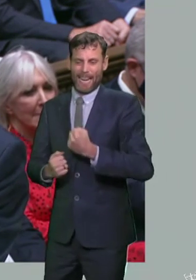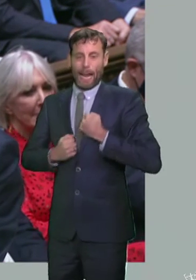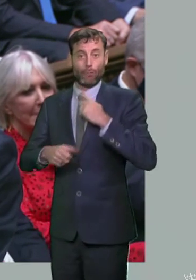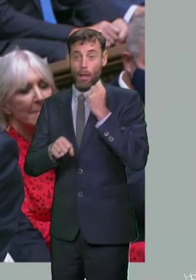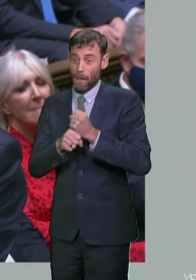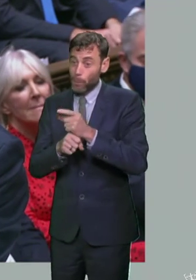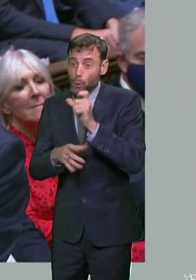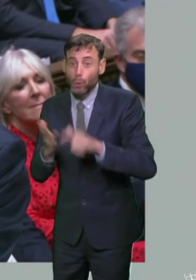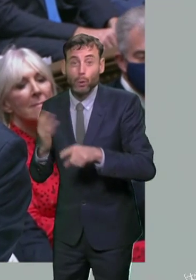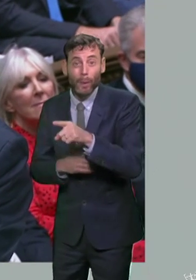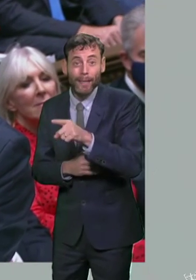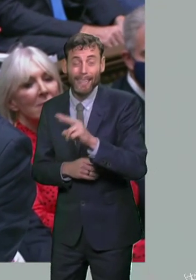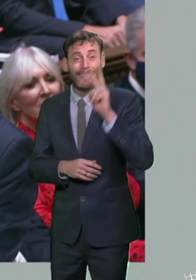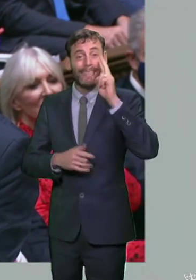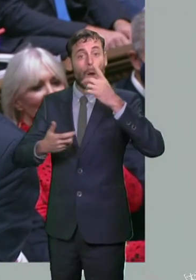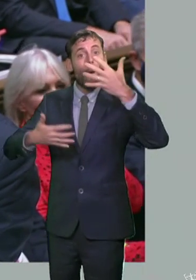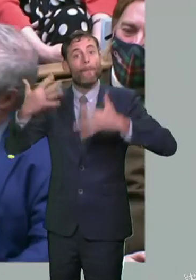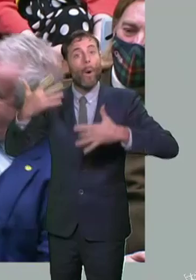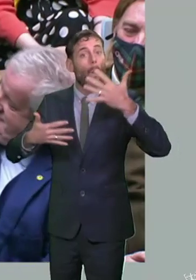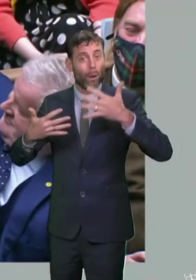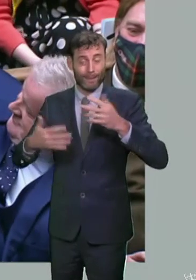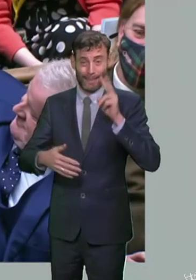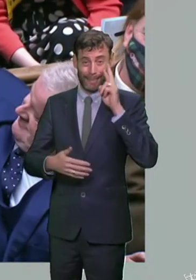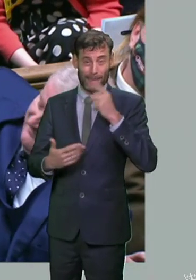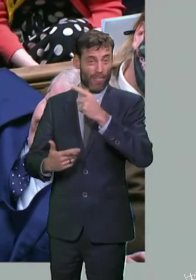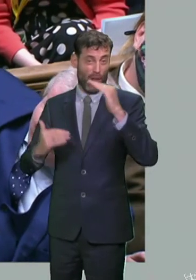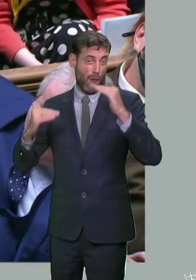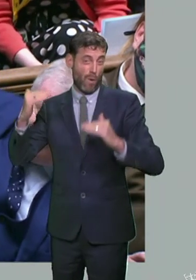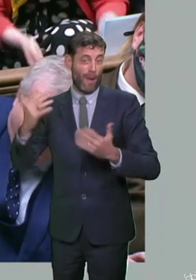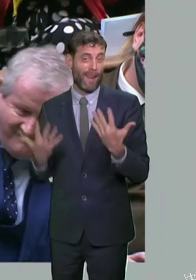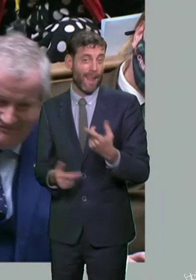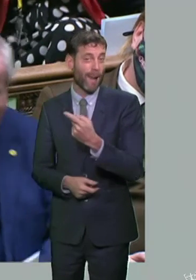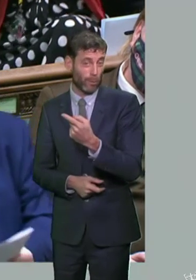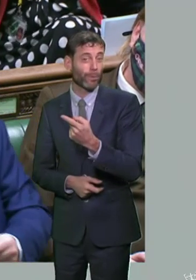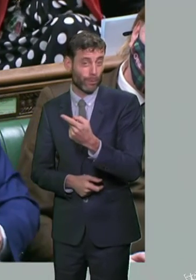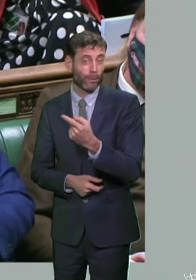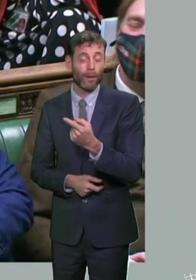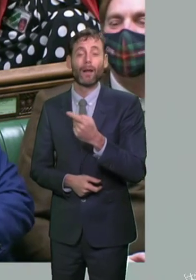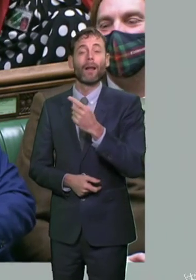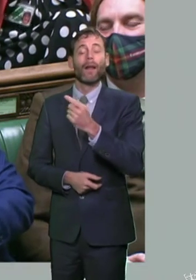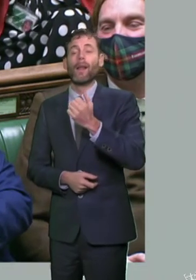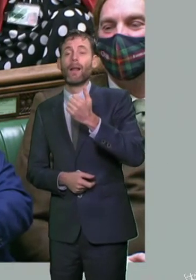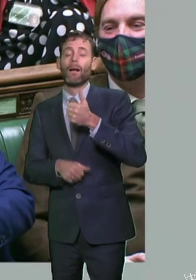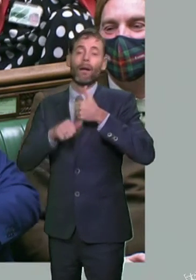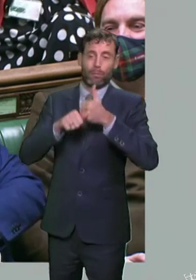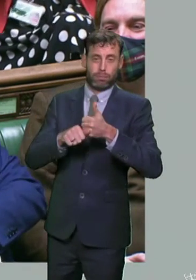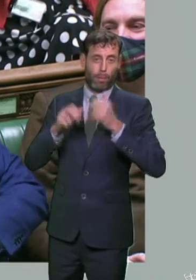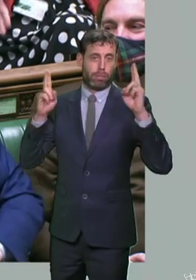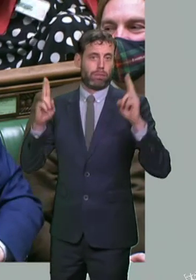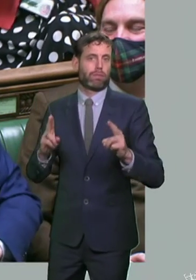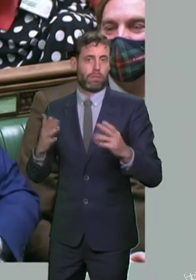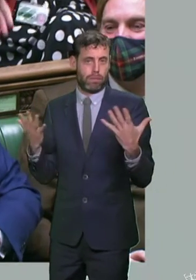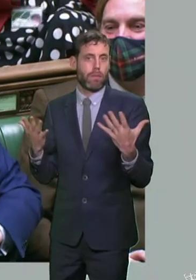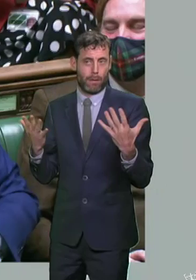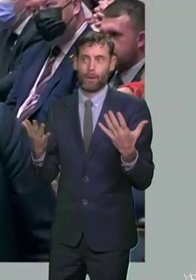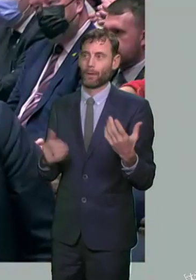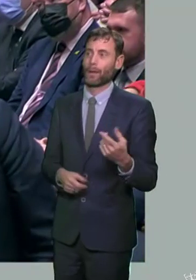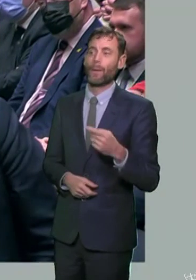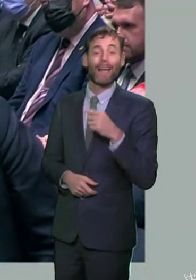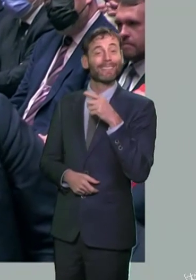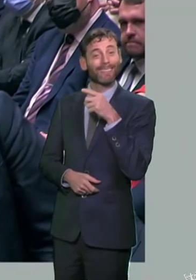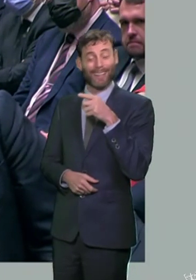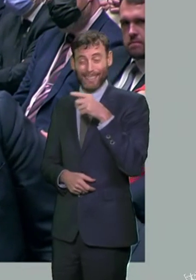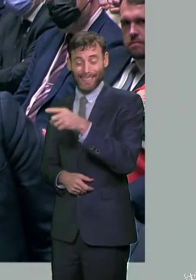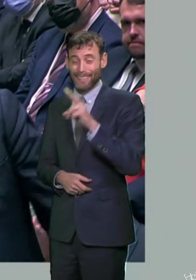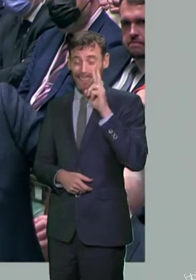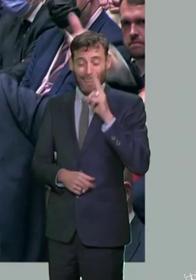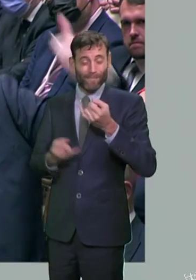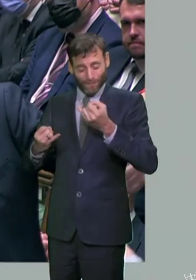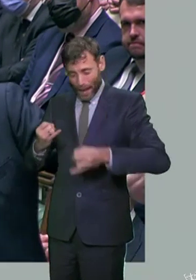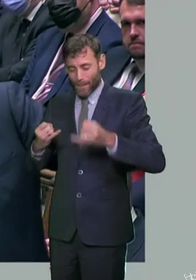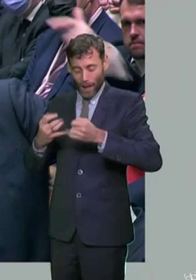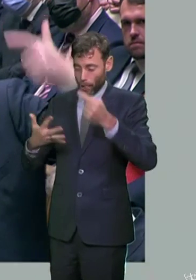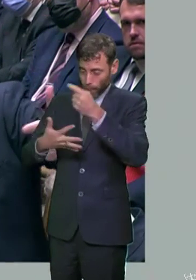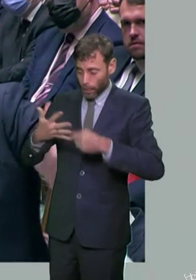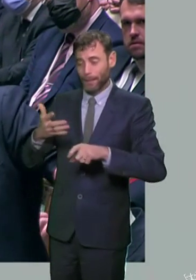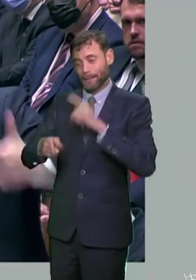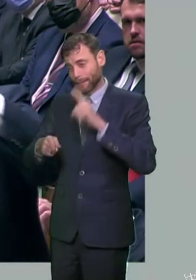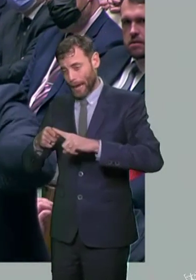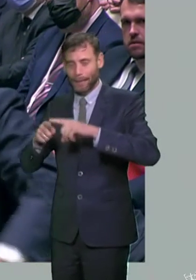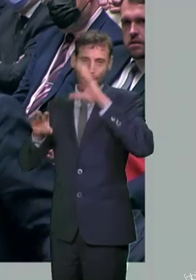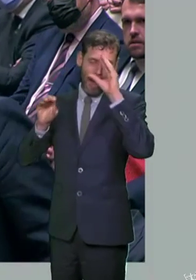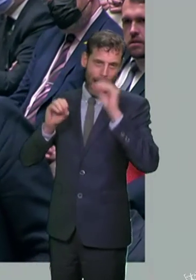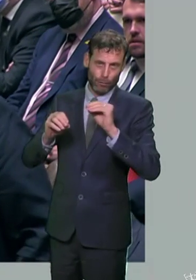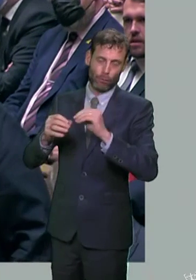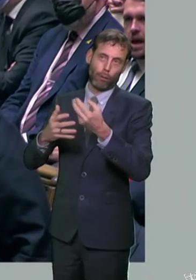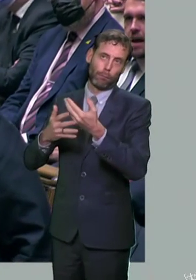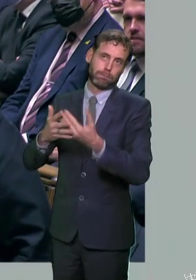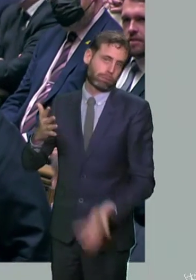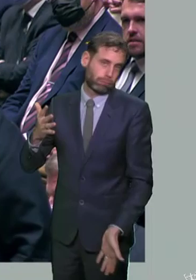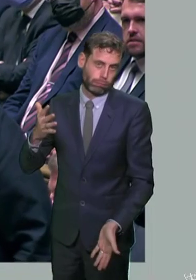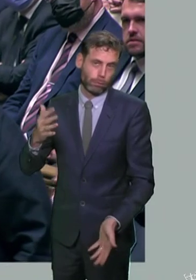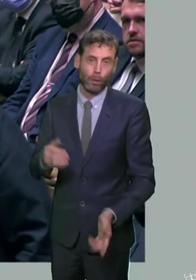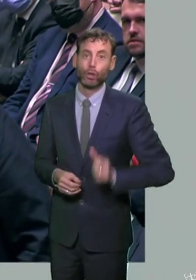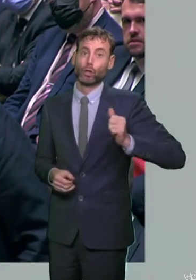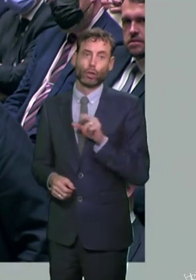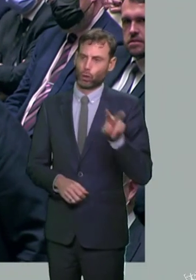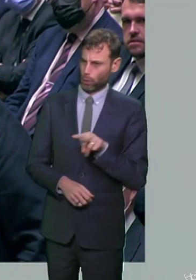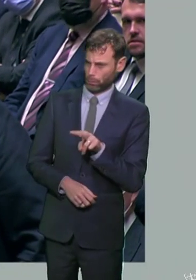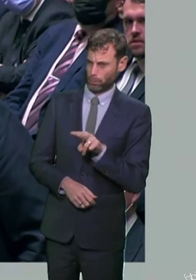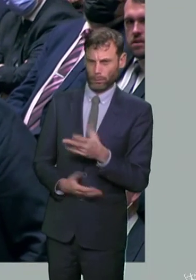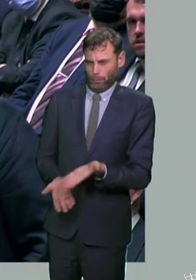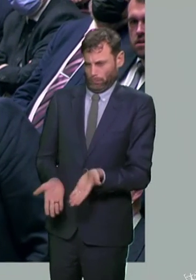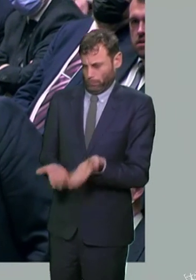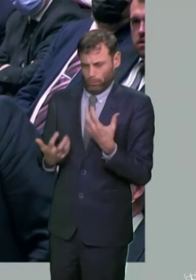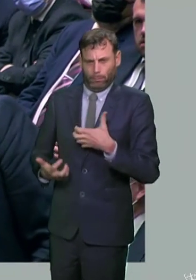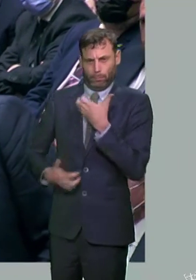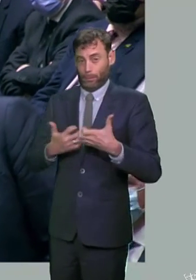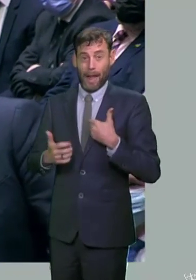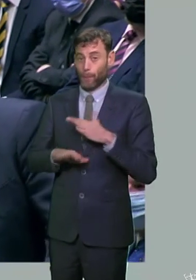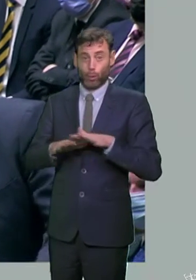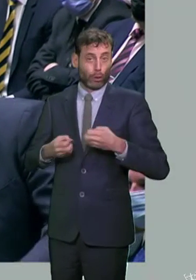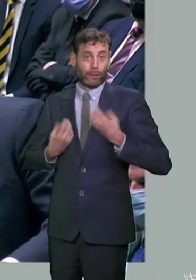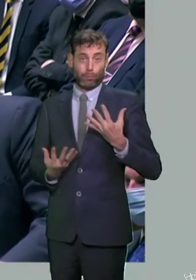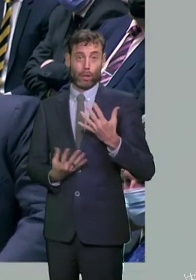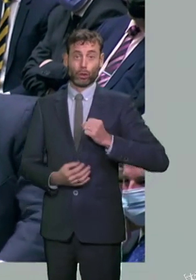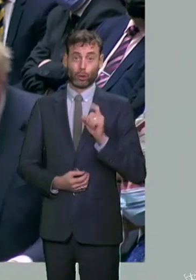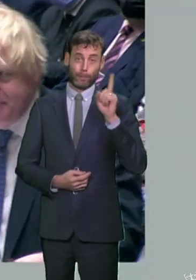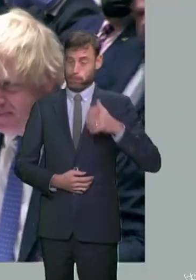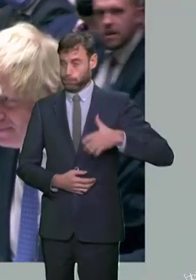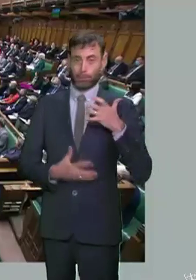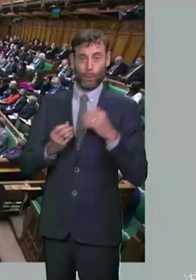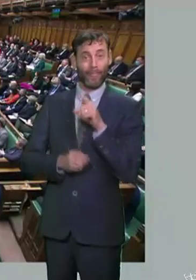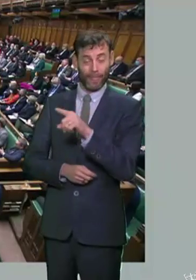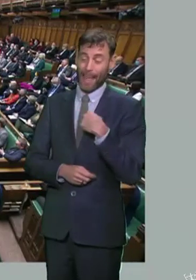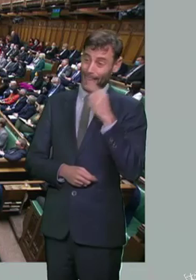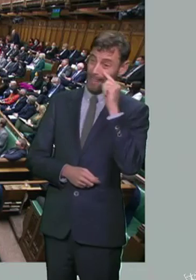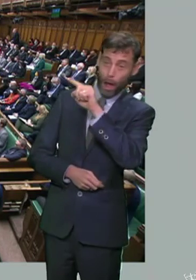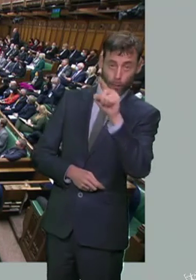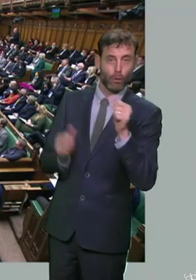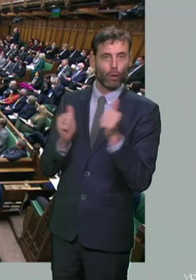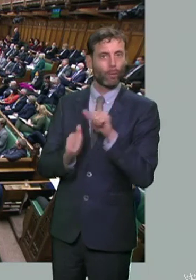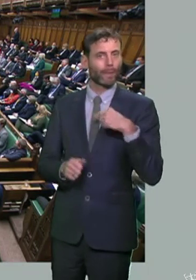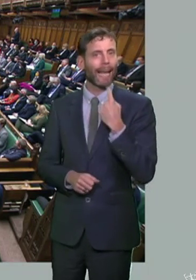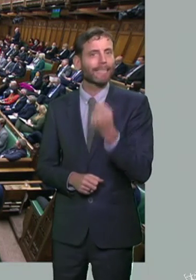They are falling in the polls— Yes, they are. Their cause is falling in the polls, and considering their manifold failures on tax, on education, on all the things that the people of Scotland really care about, I am not surprised—and I can see some agreement on the Benches opposite.